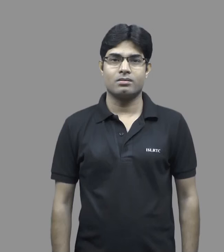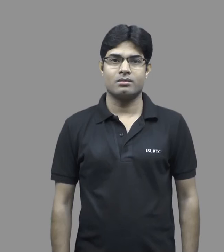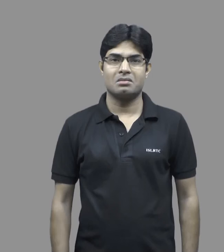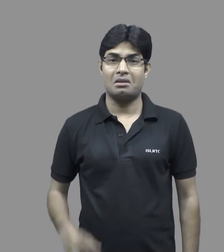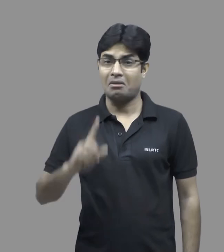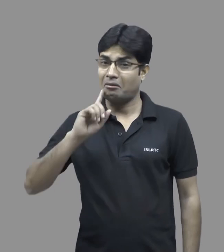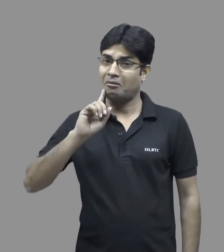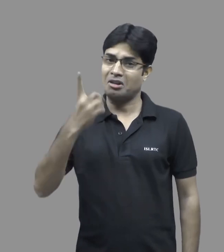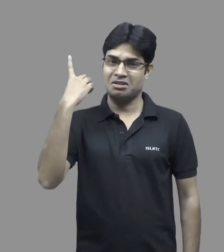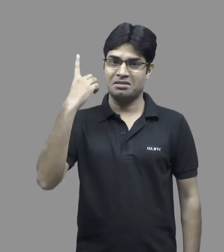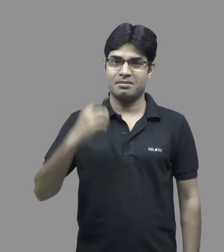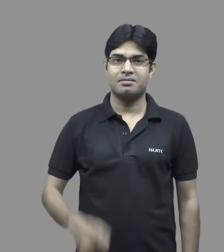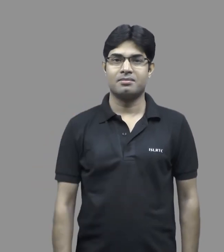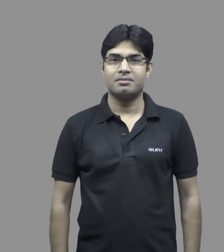Fashion Style